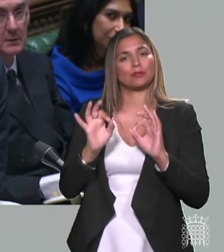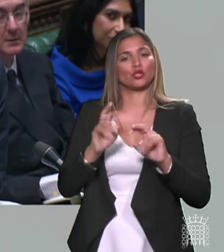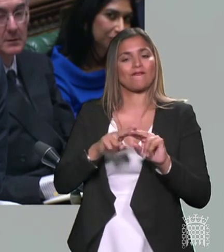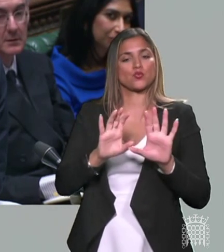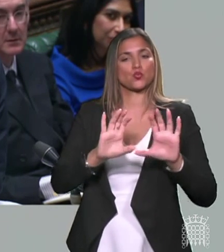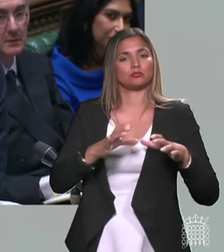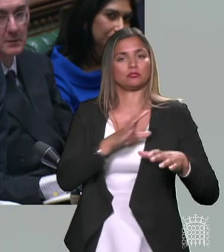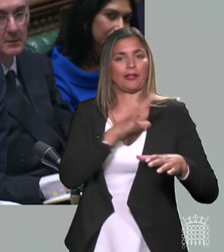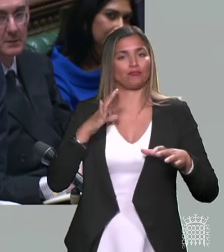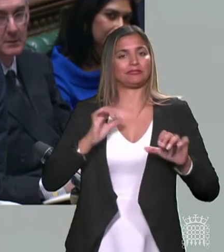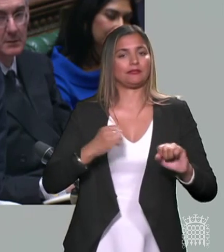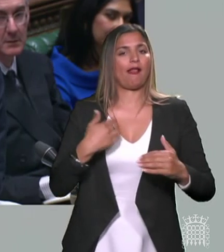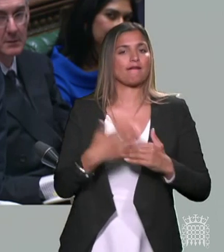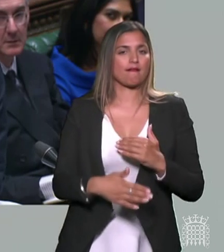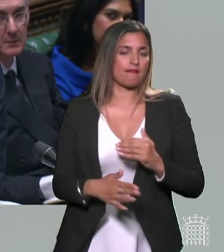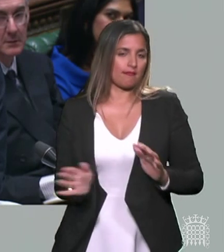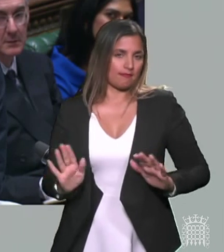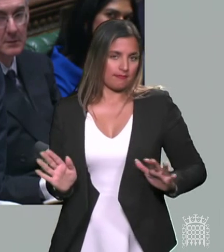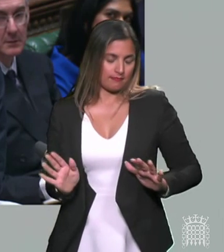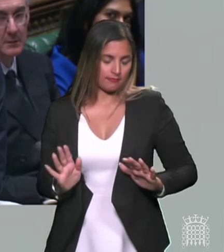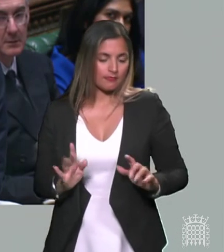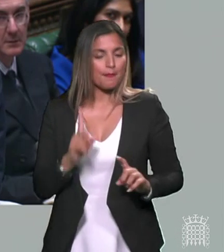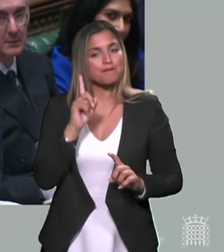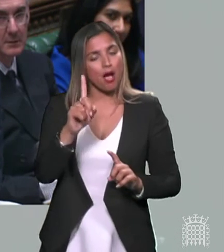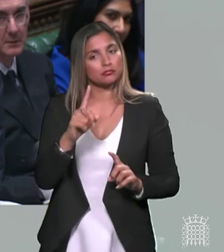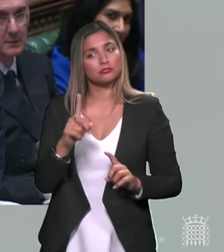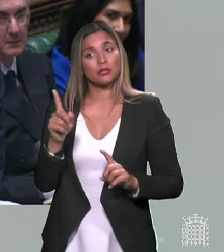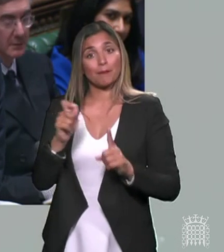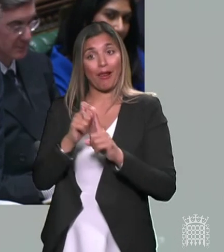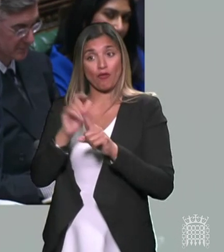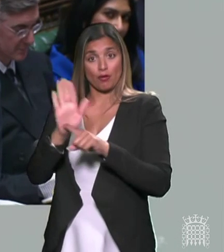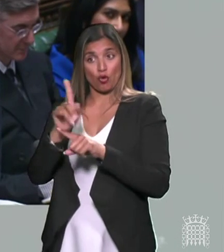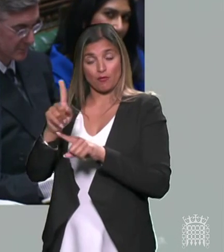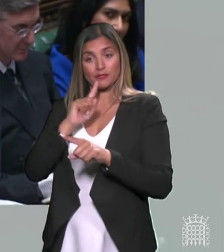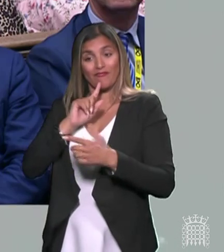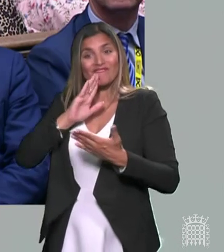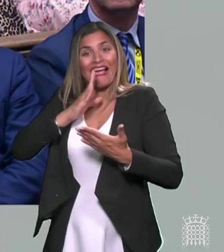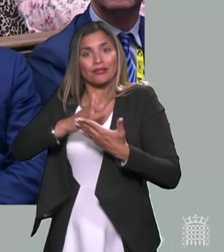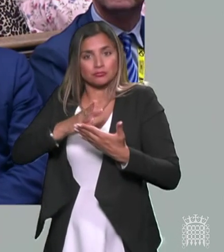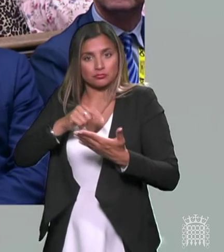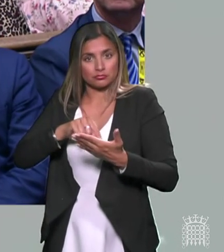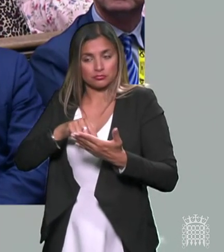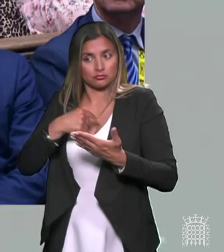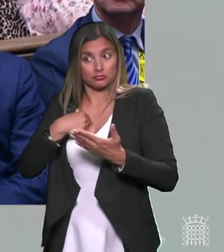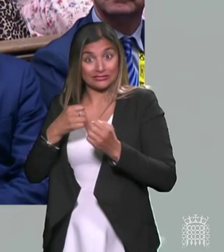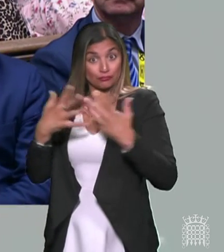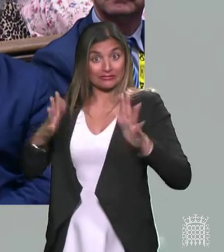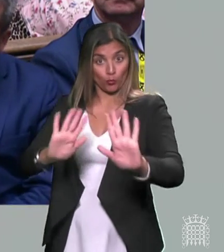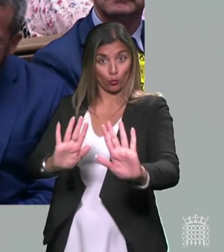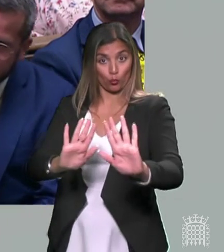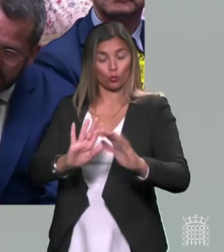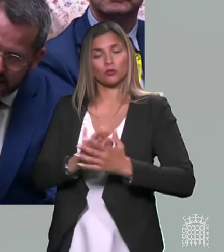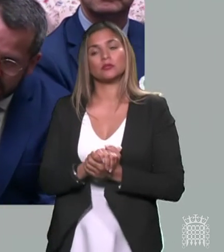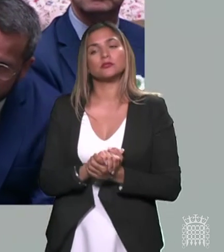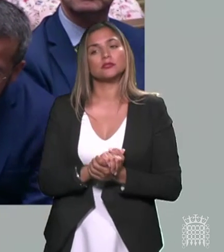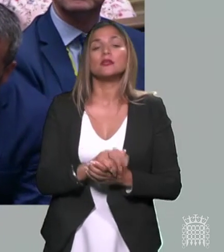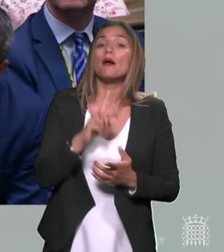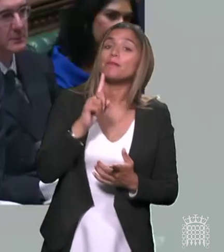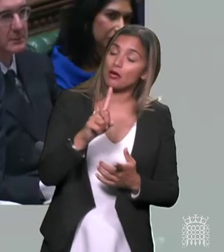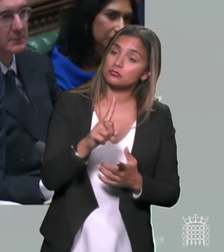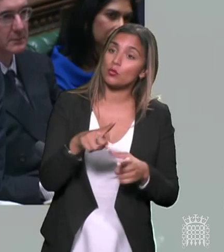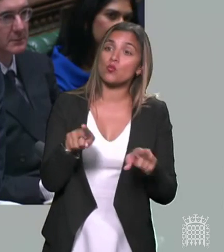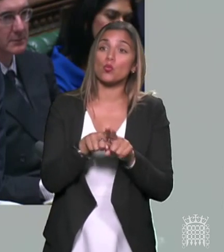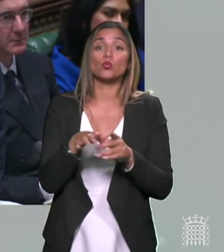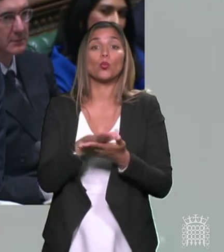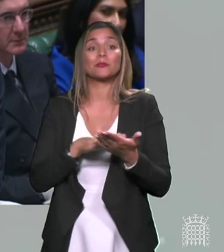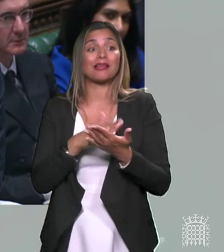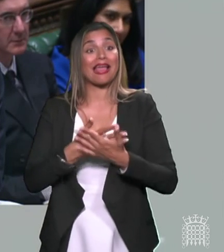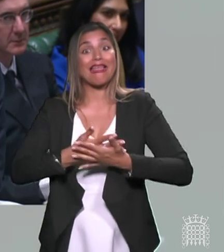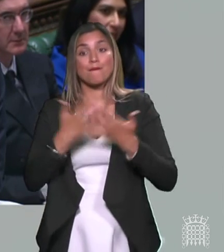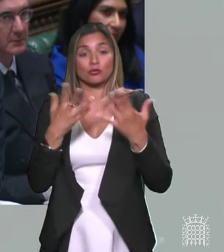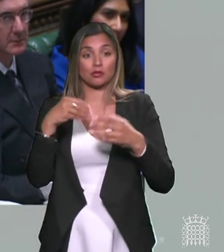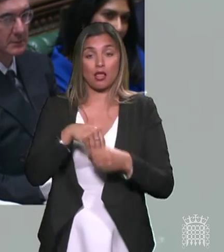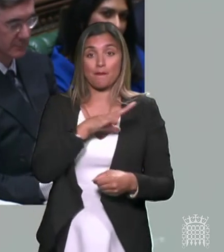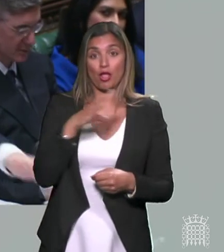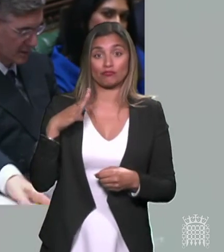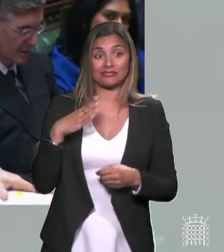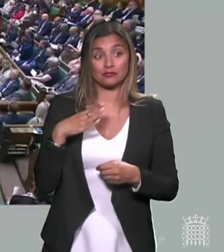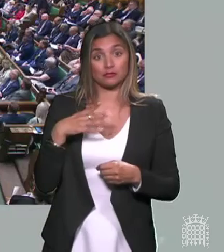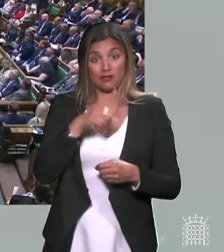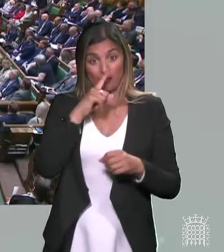That does not mean that we in any way accept the factual accuracy of the claims to which the honourable Gentleman has alluded; nor does it mean that anybody who serves in Her Majesty’s armed forces is above the law.